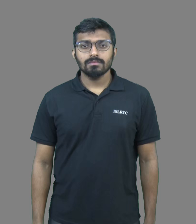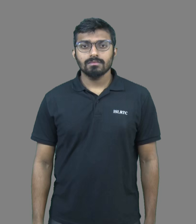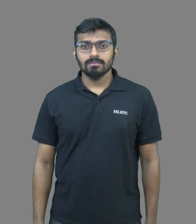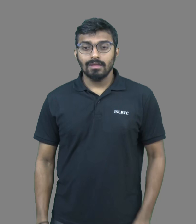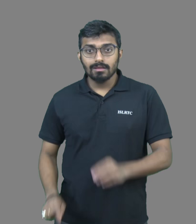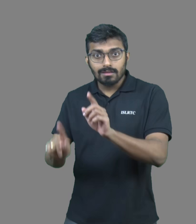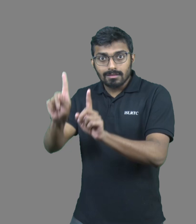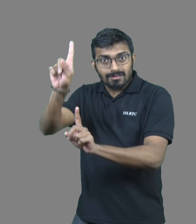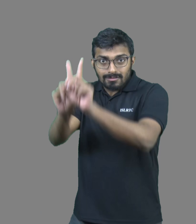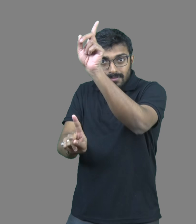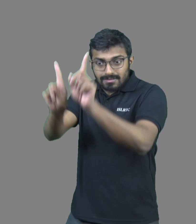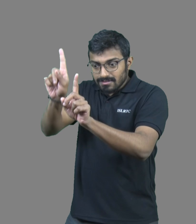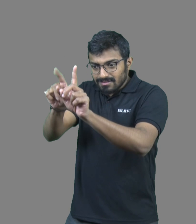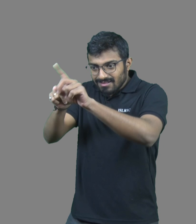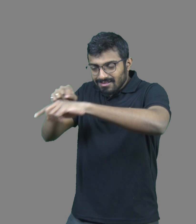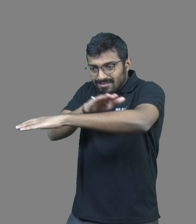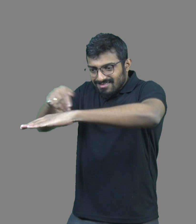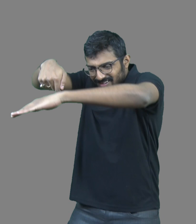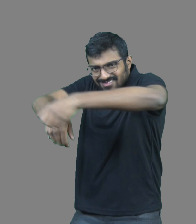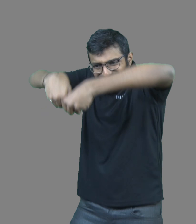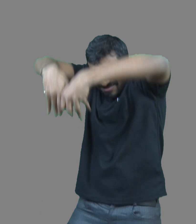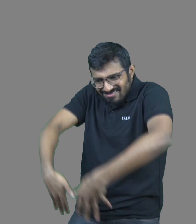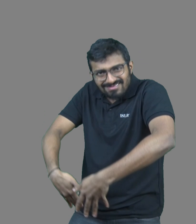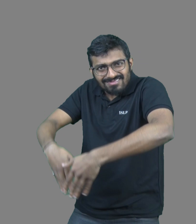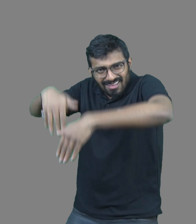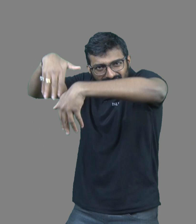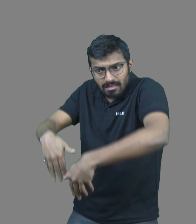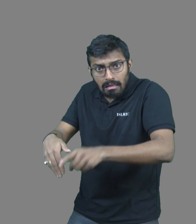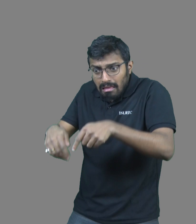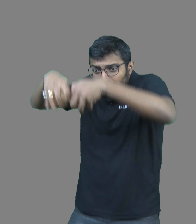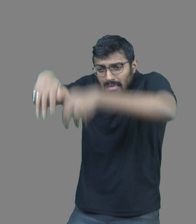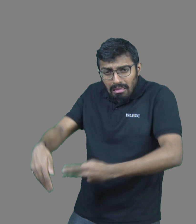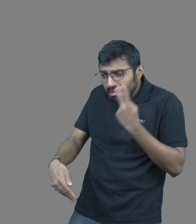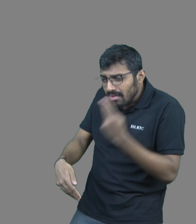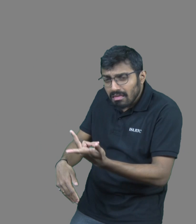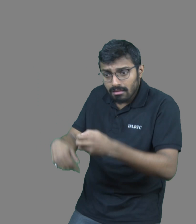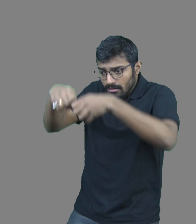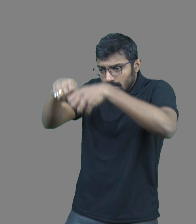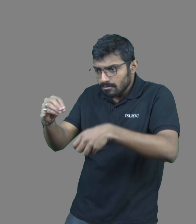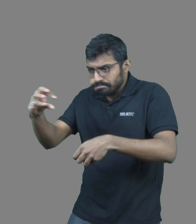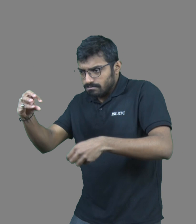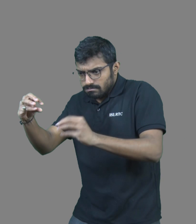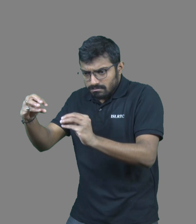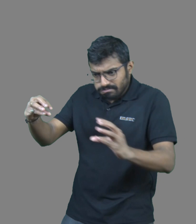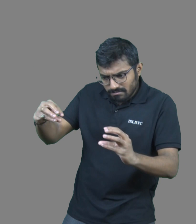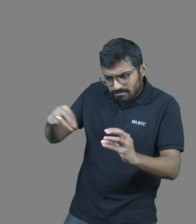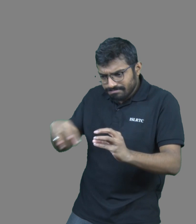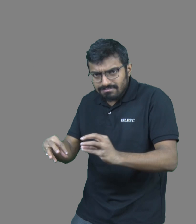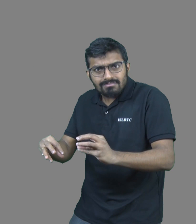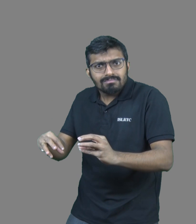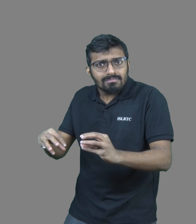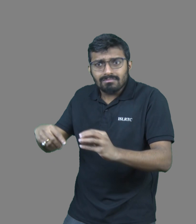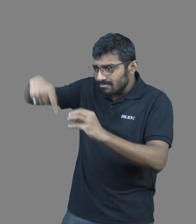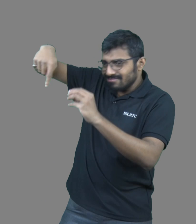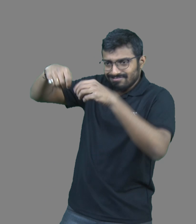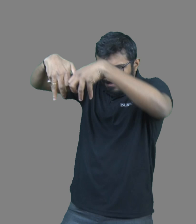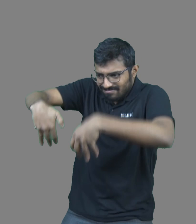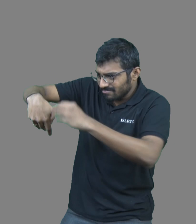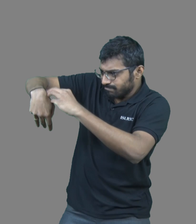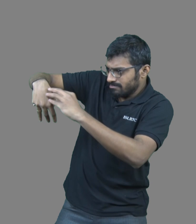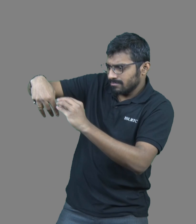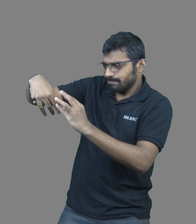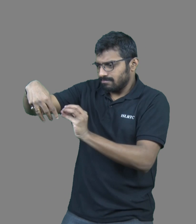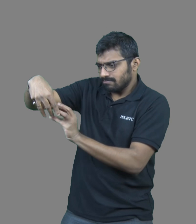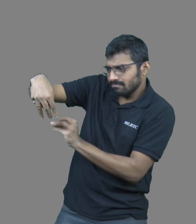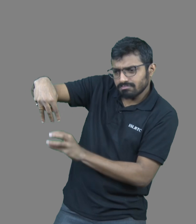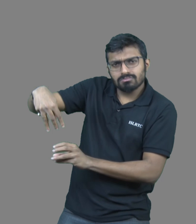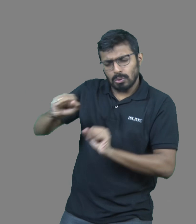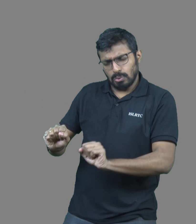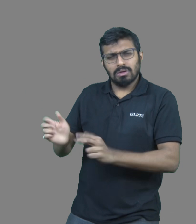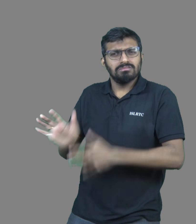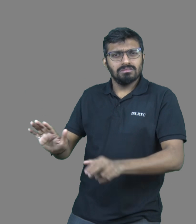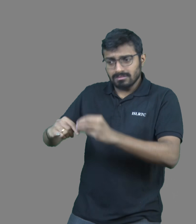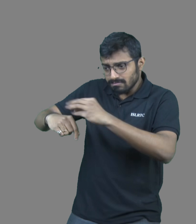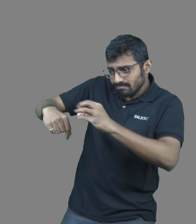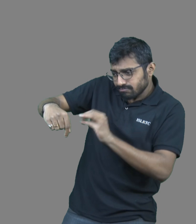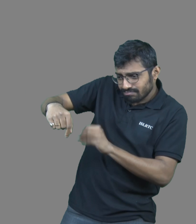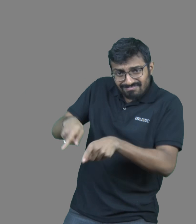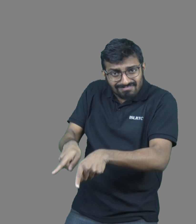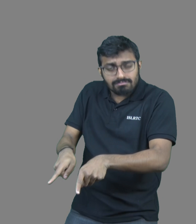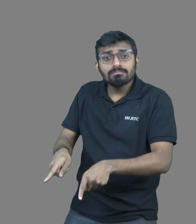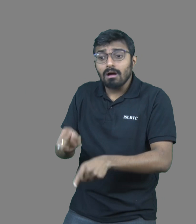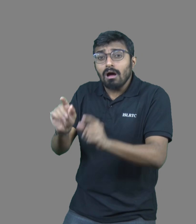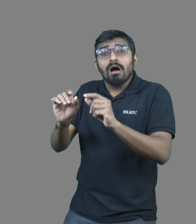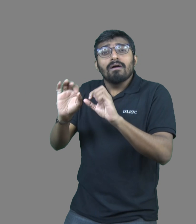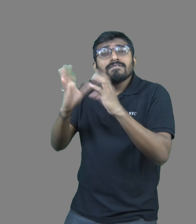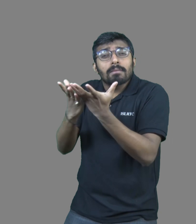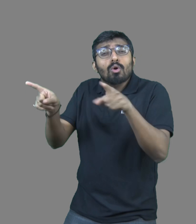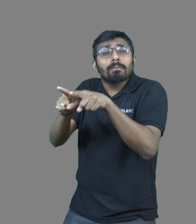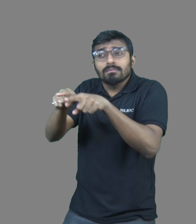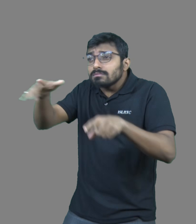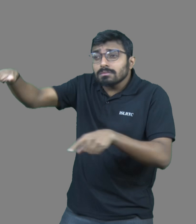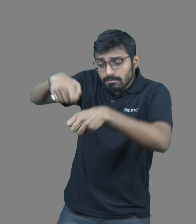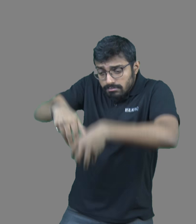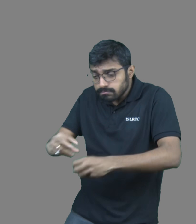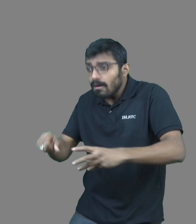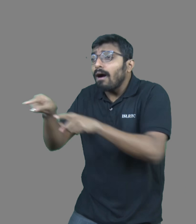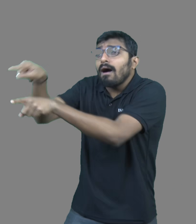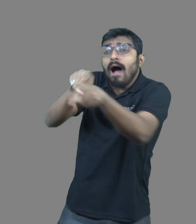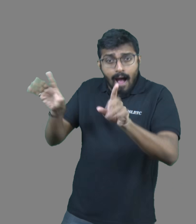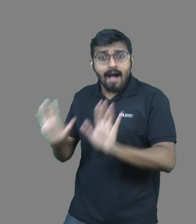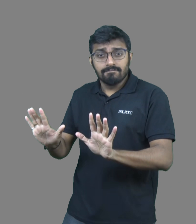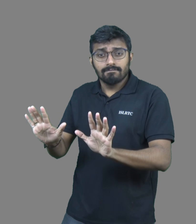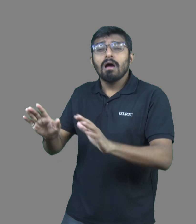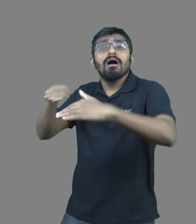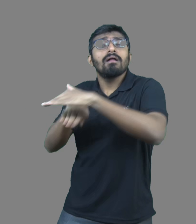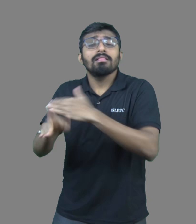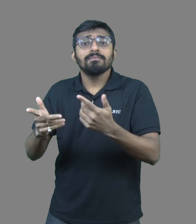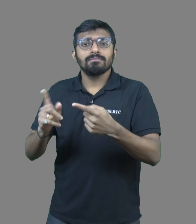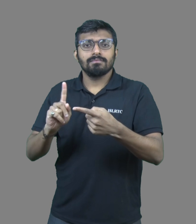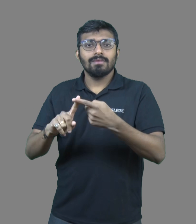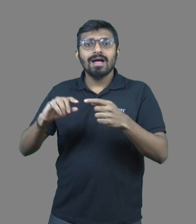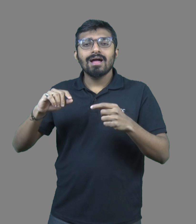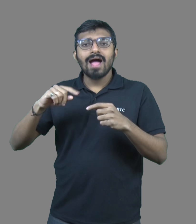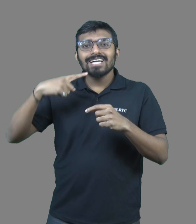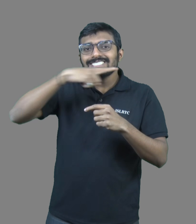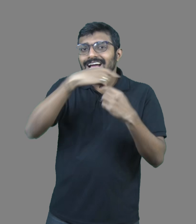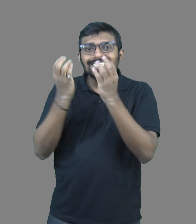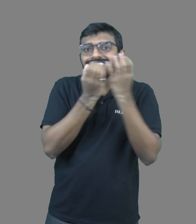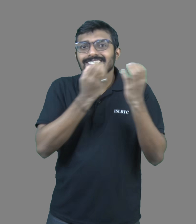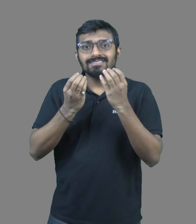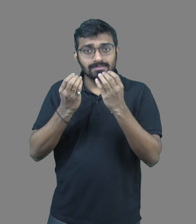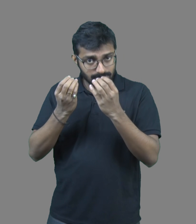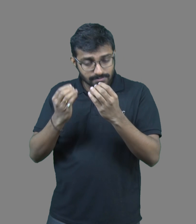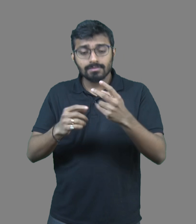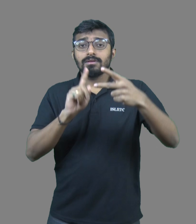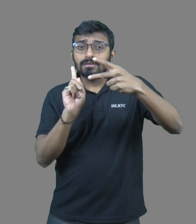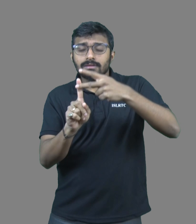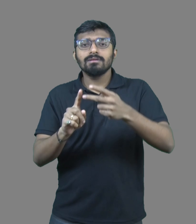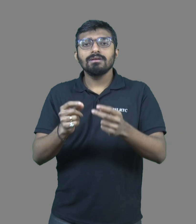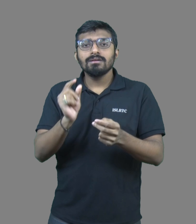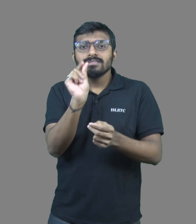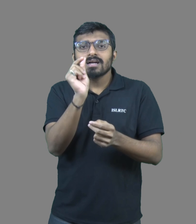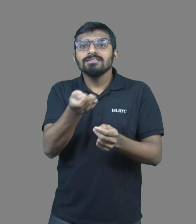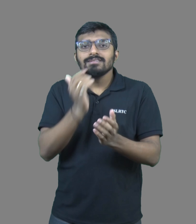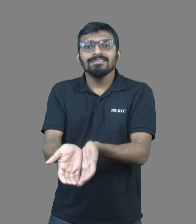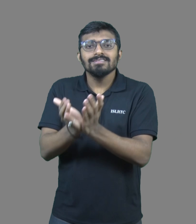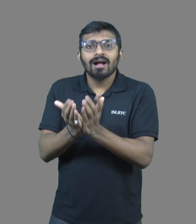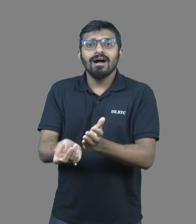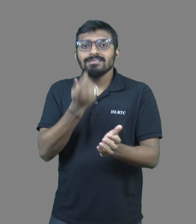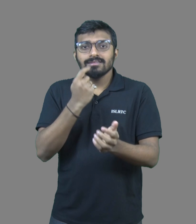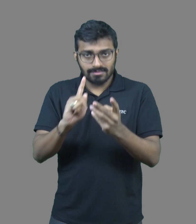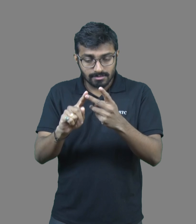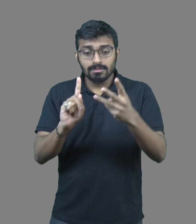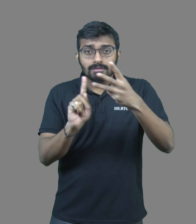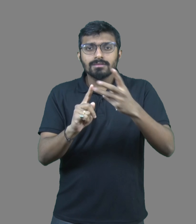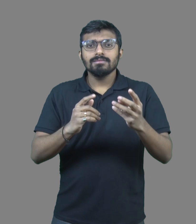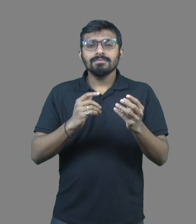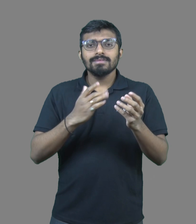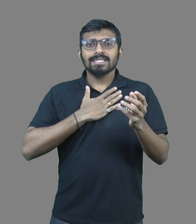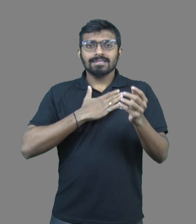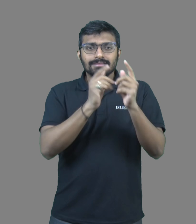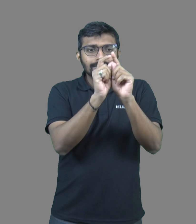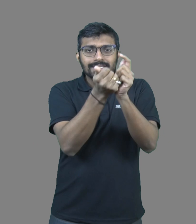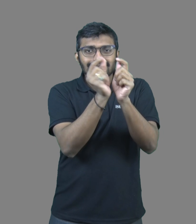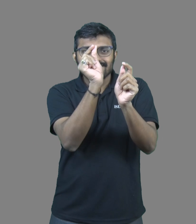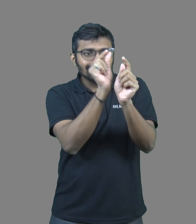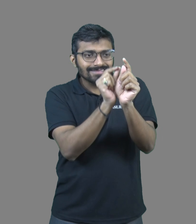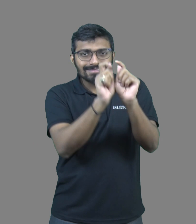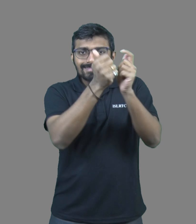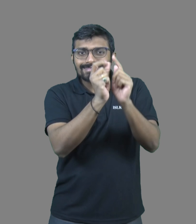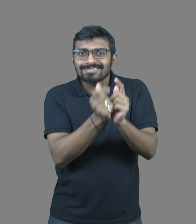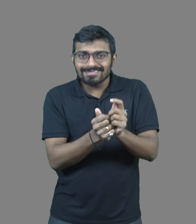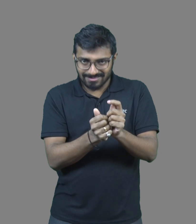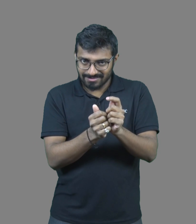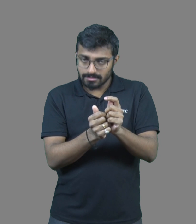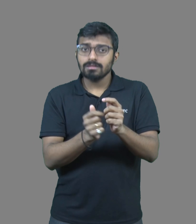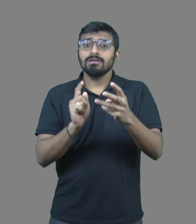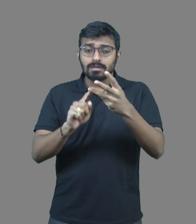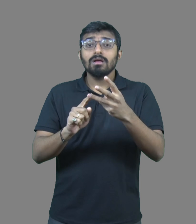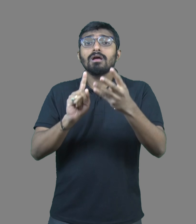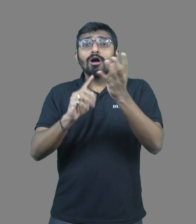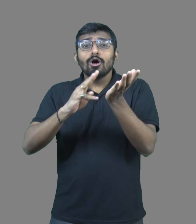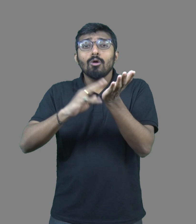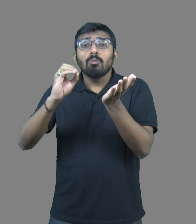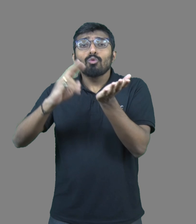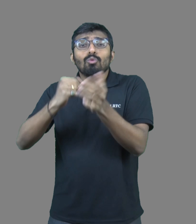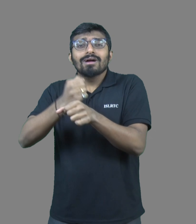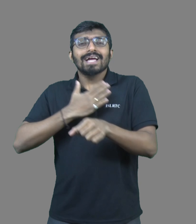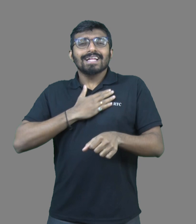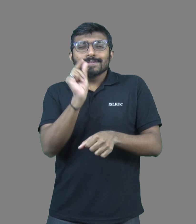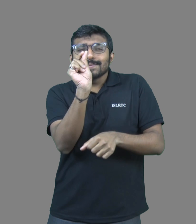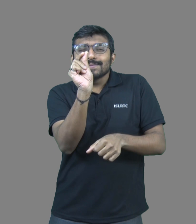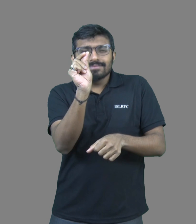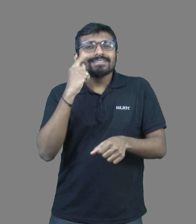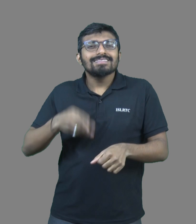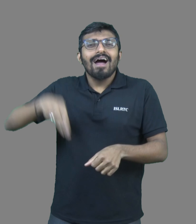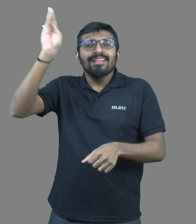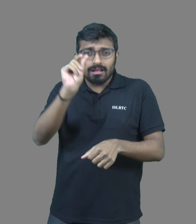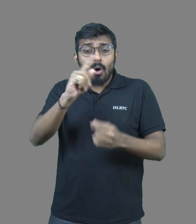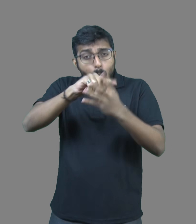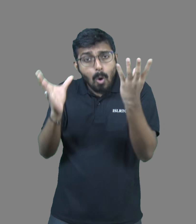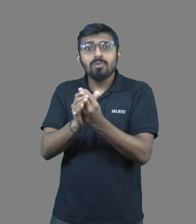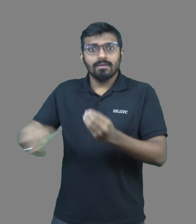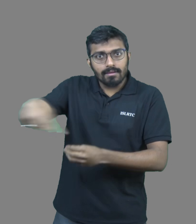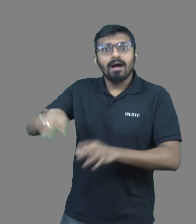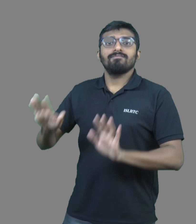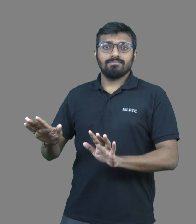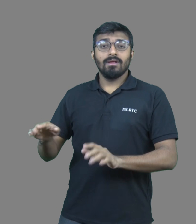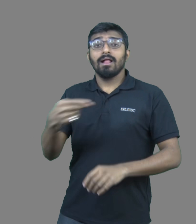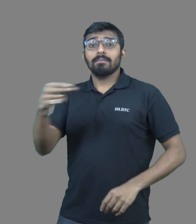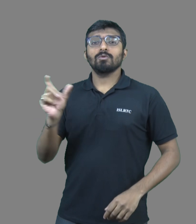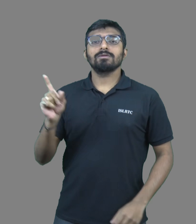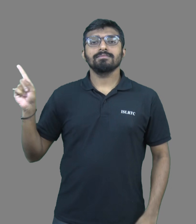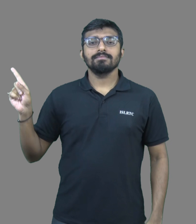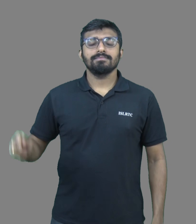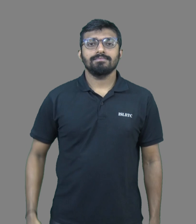Nodules on Roots